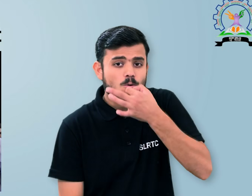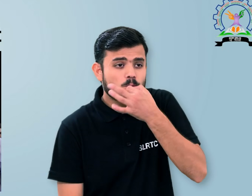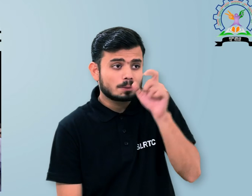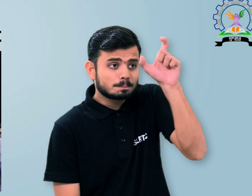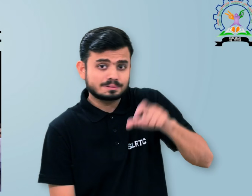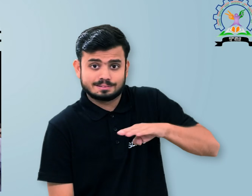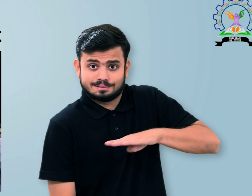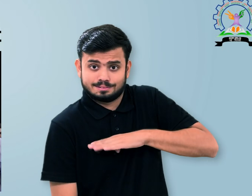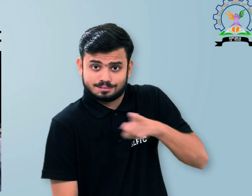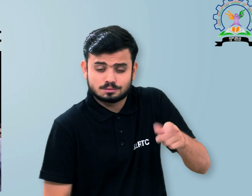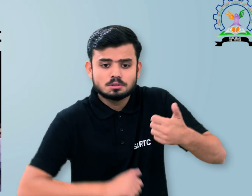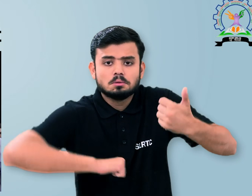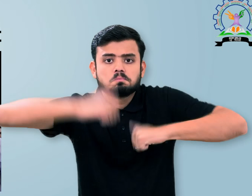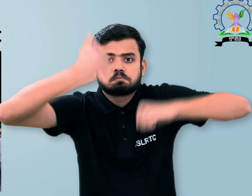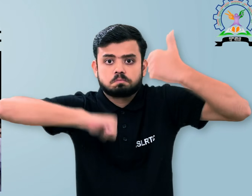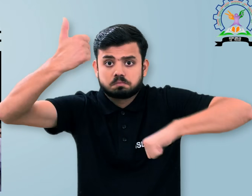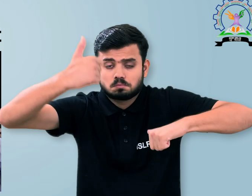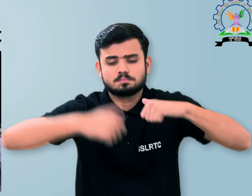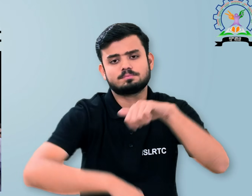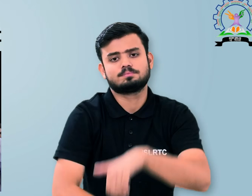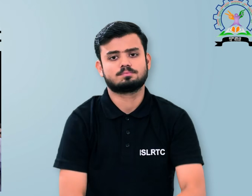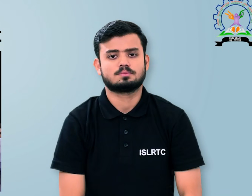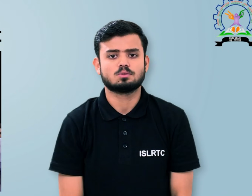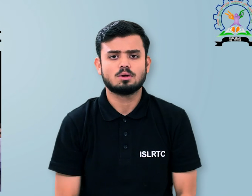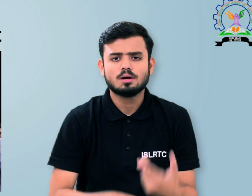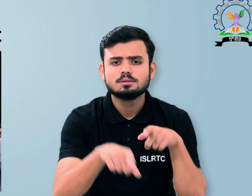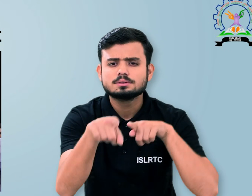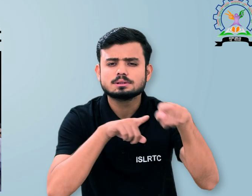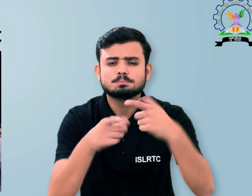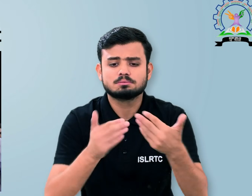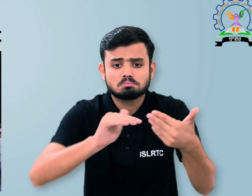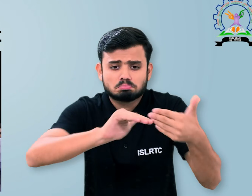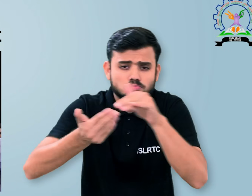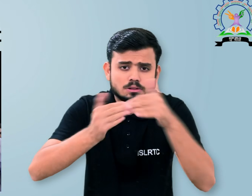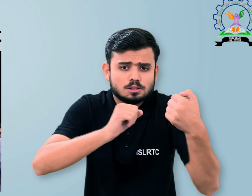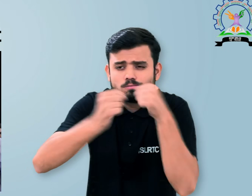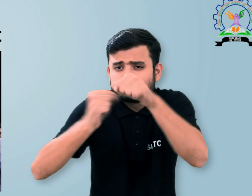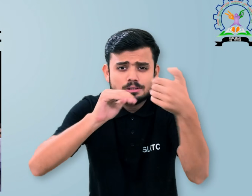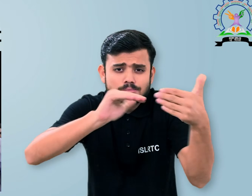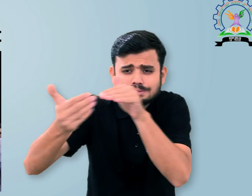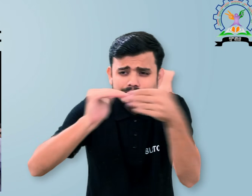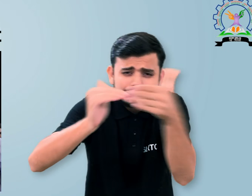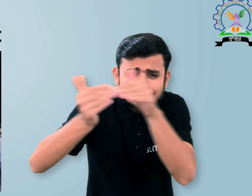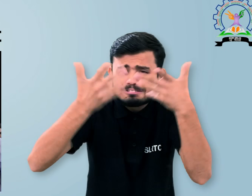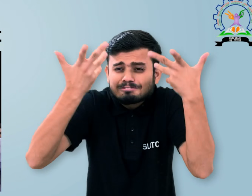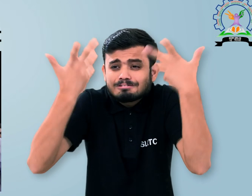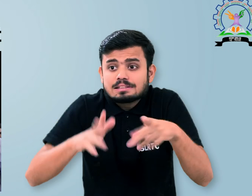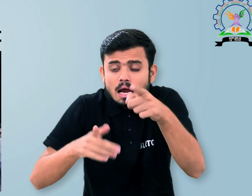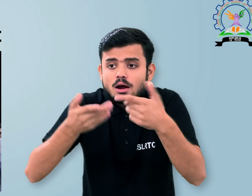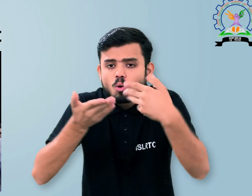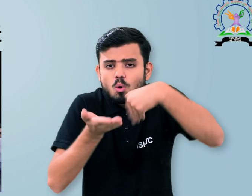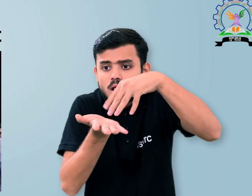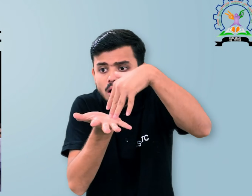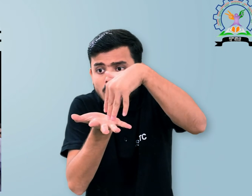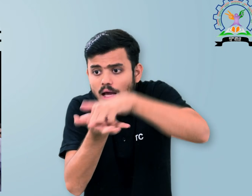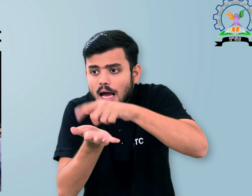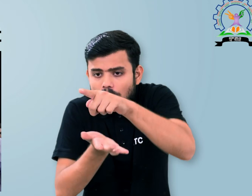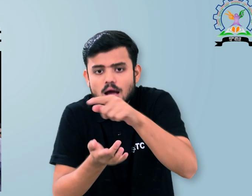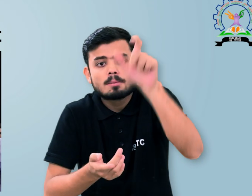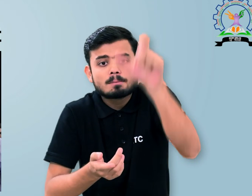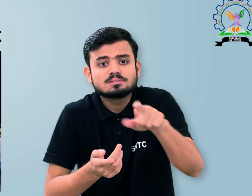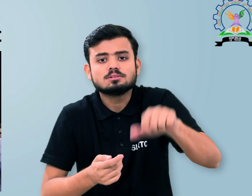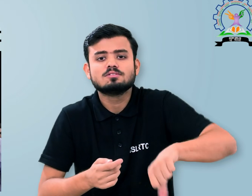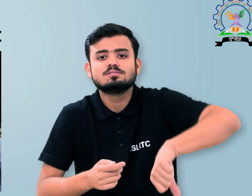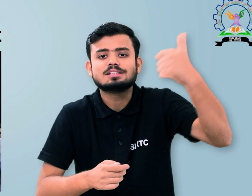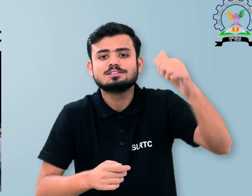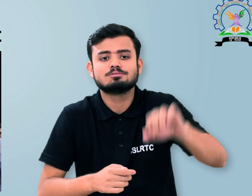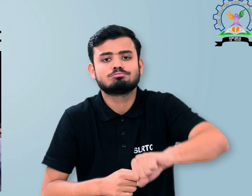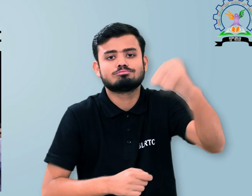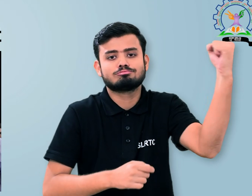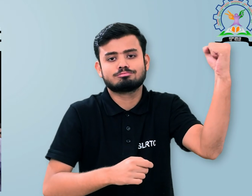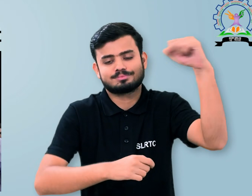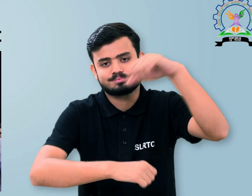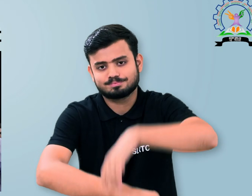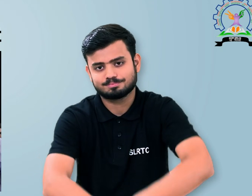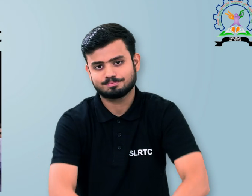Technical Knockout A technical knockout, or TKO, is the ending of a fight, determined by the referee.